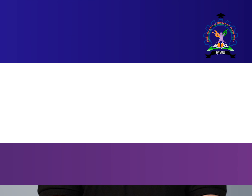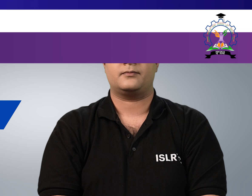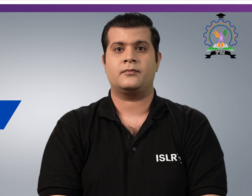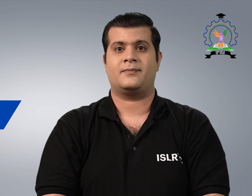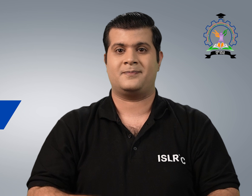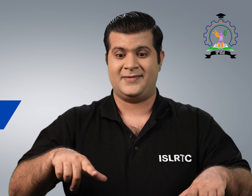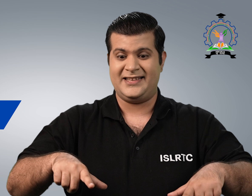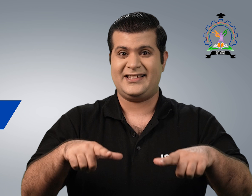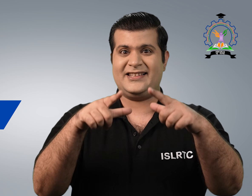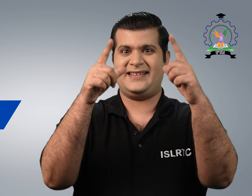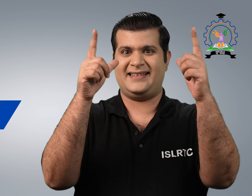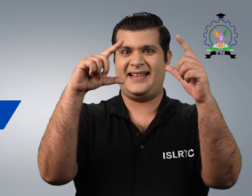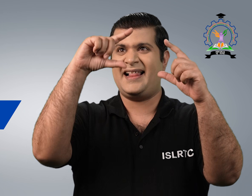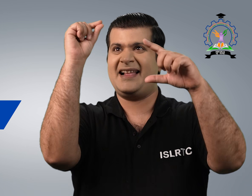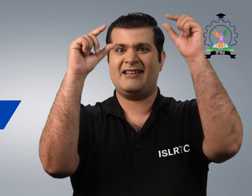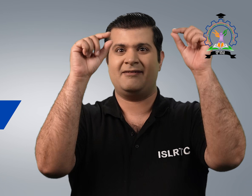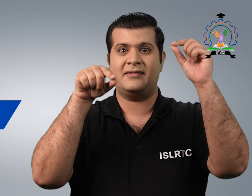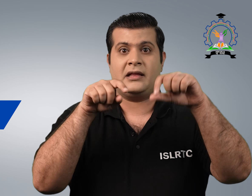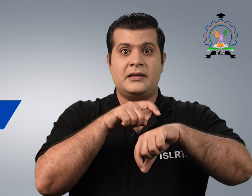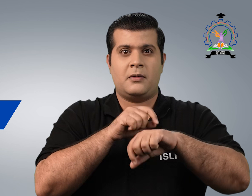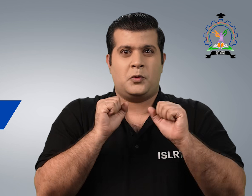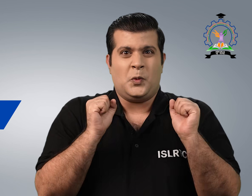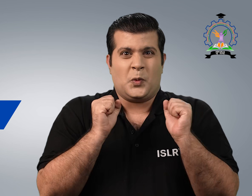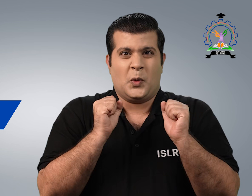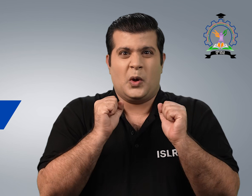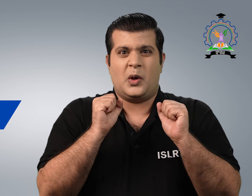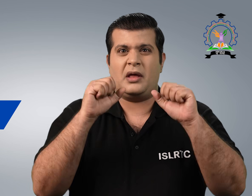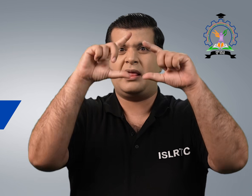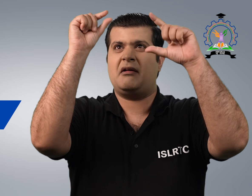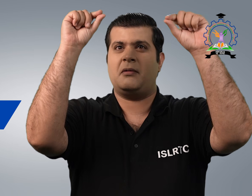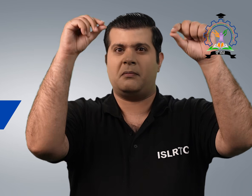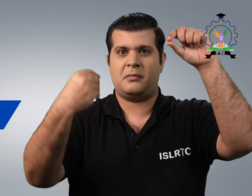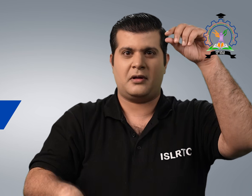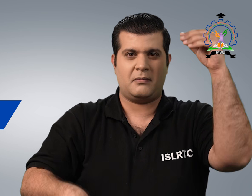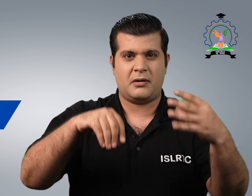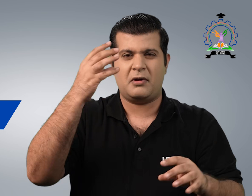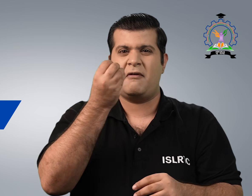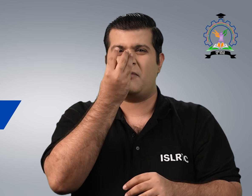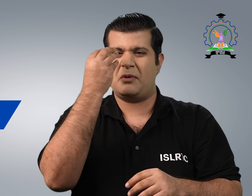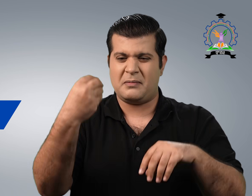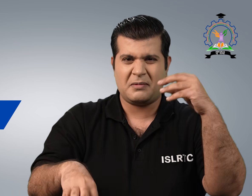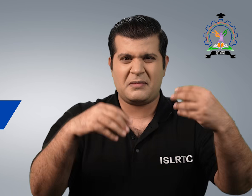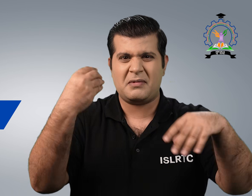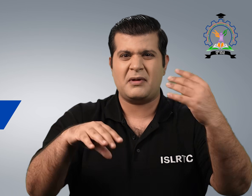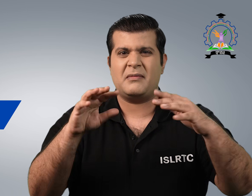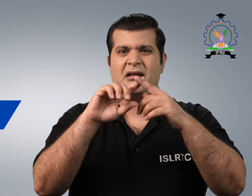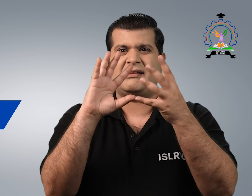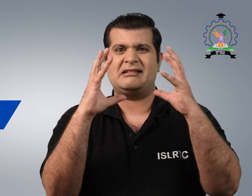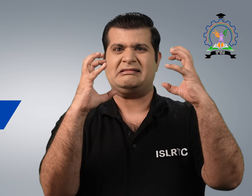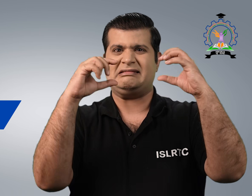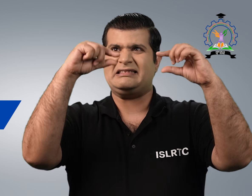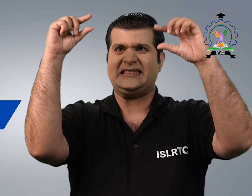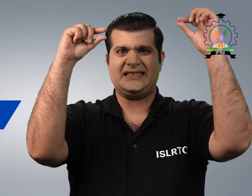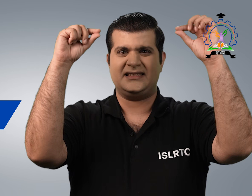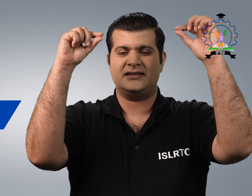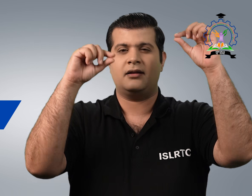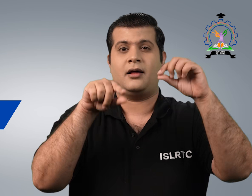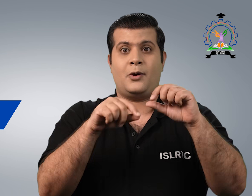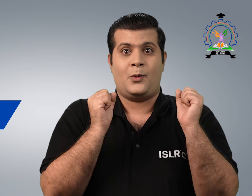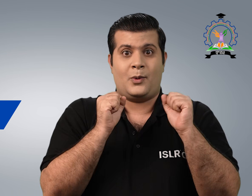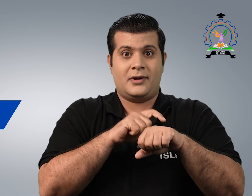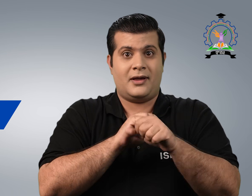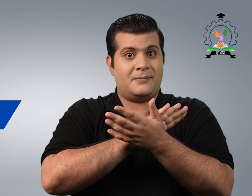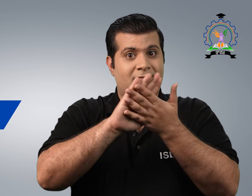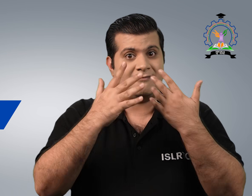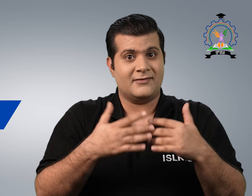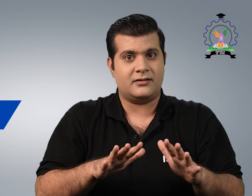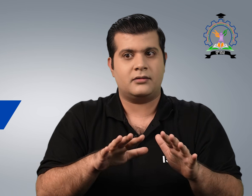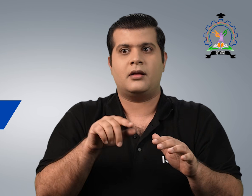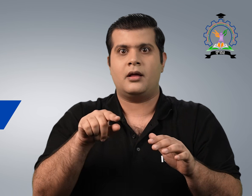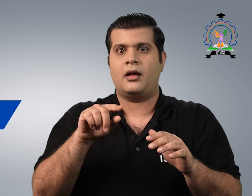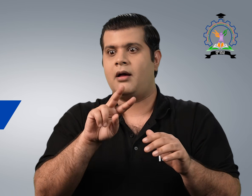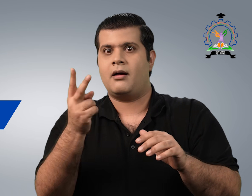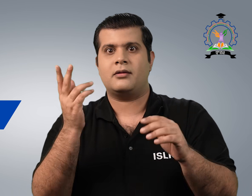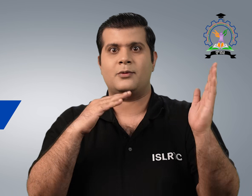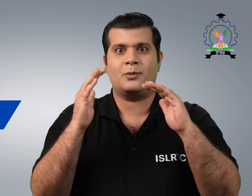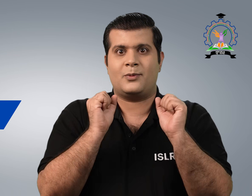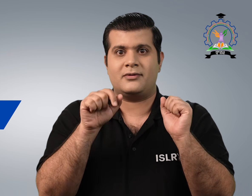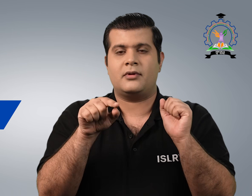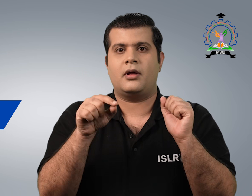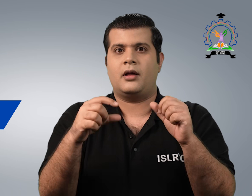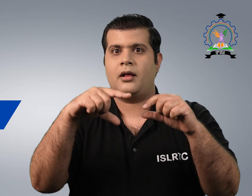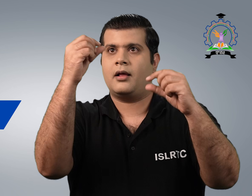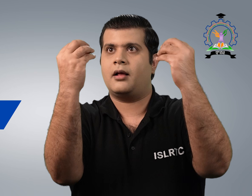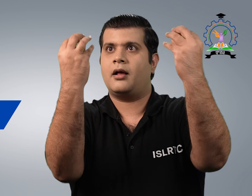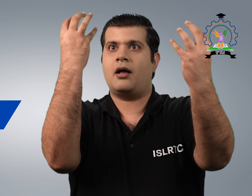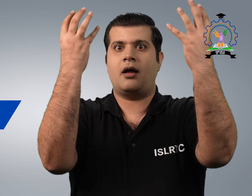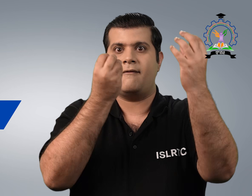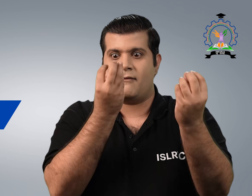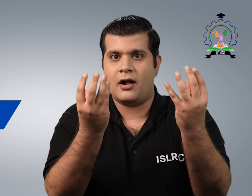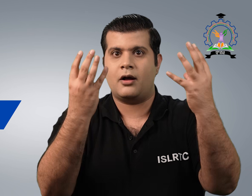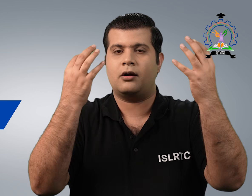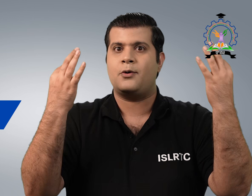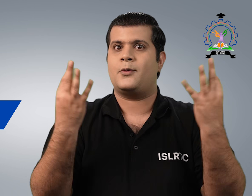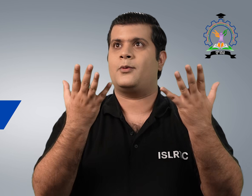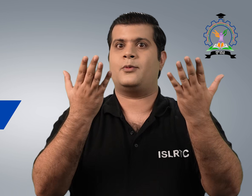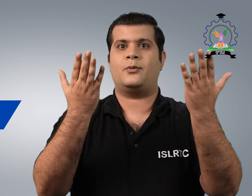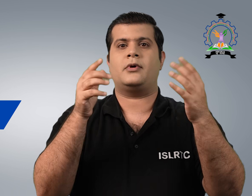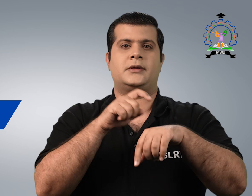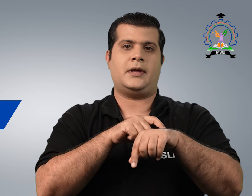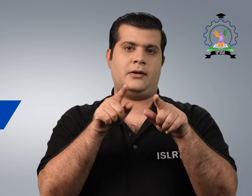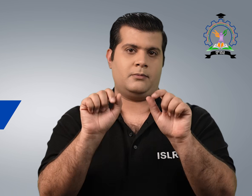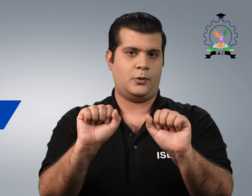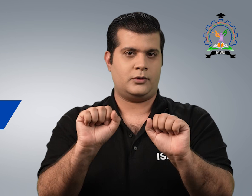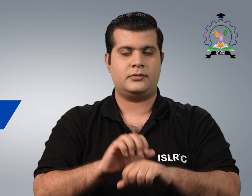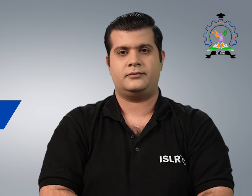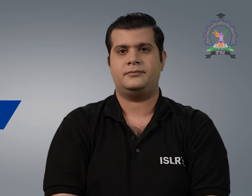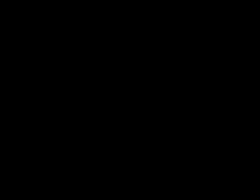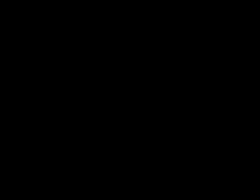During the winter, the leaves fall from the trees and flowers wither. Spring is the season the follows winter when the new leaves and flowers grow.